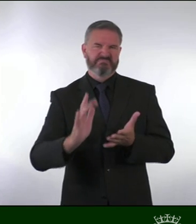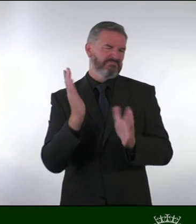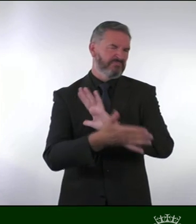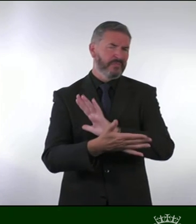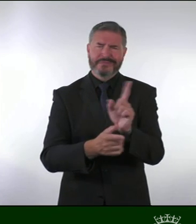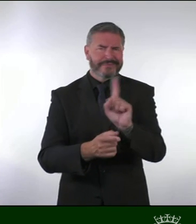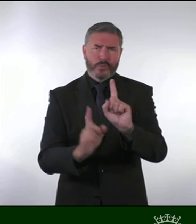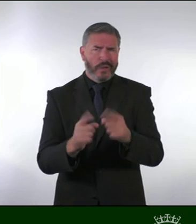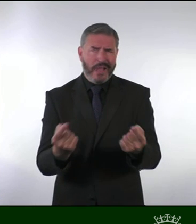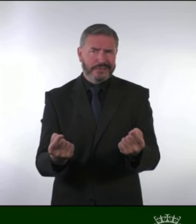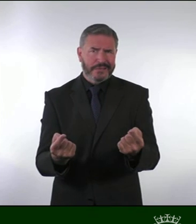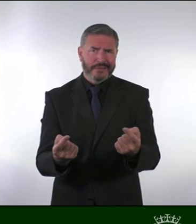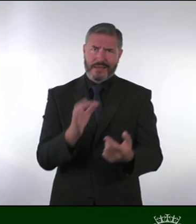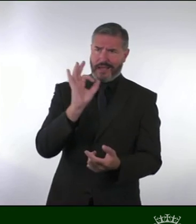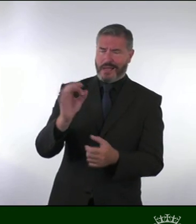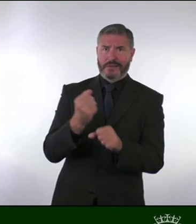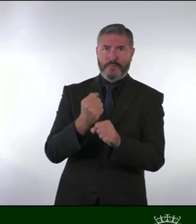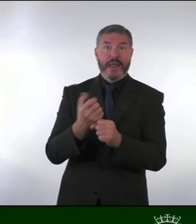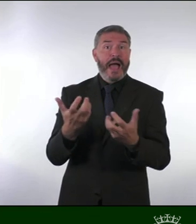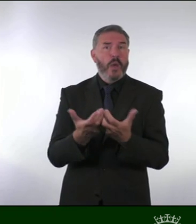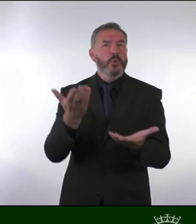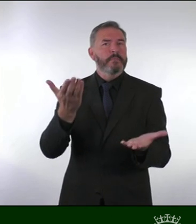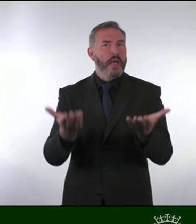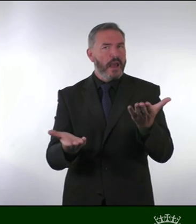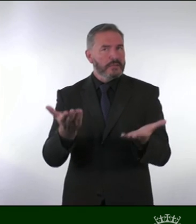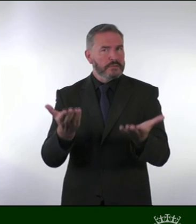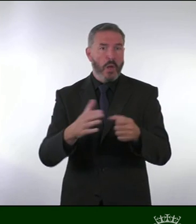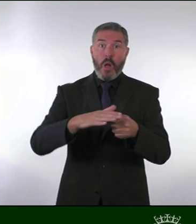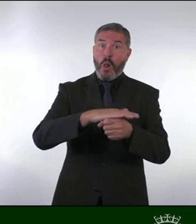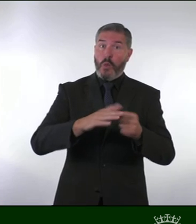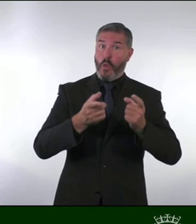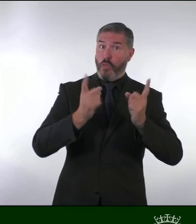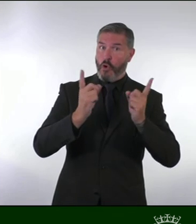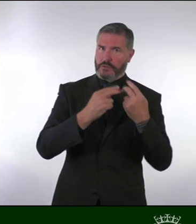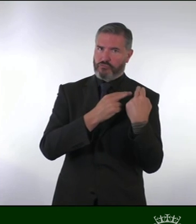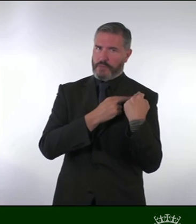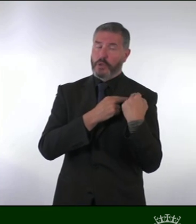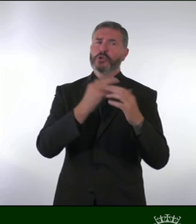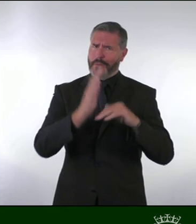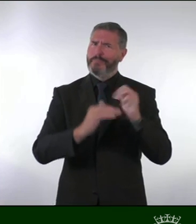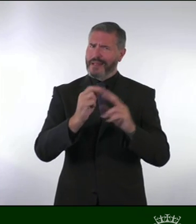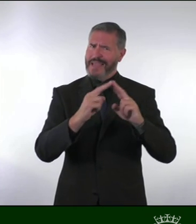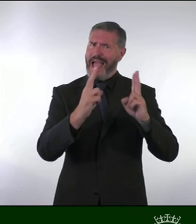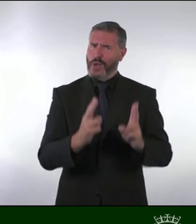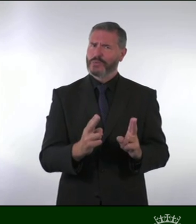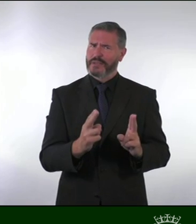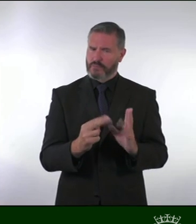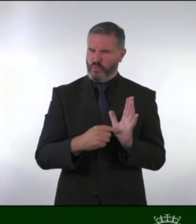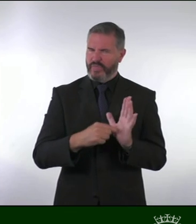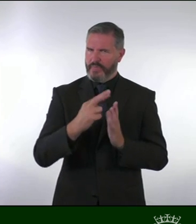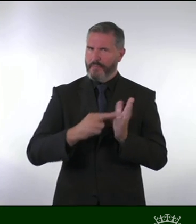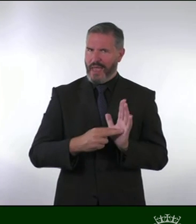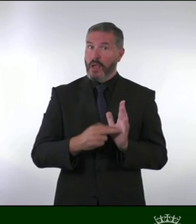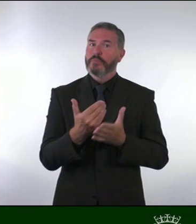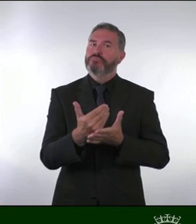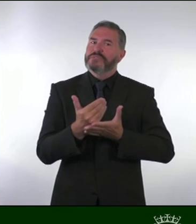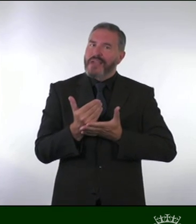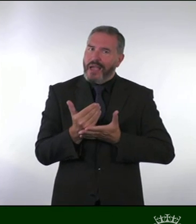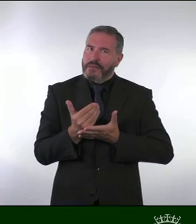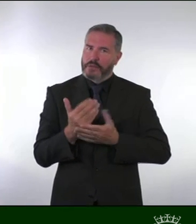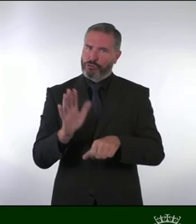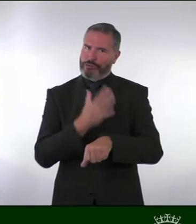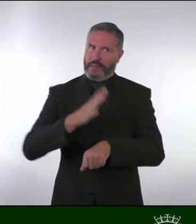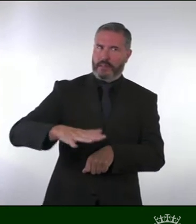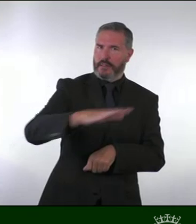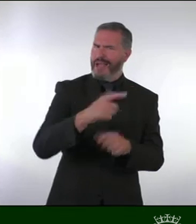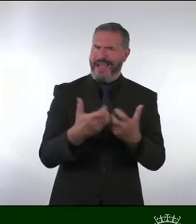Can the Prime Minister tell me how the Government will balance local authority obligations to build housing under local plans with protection for the green belt?